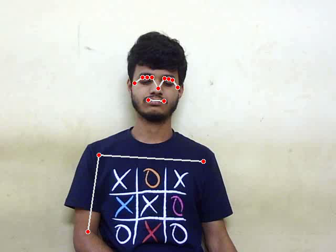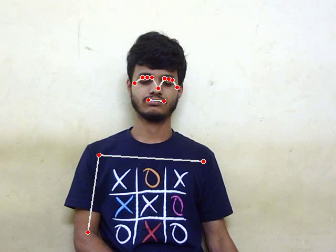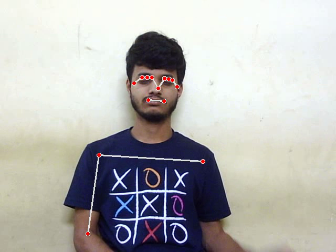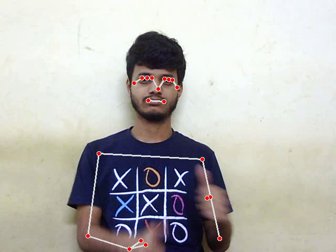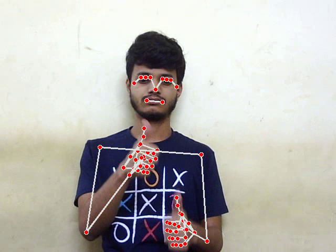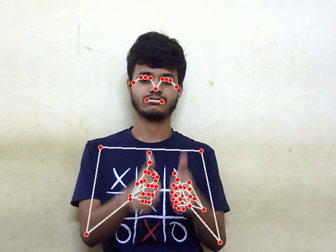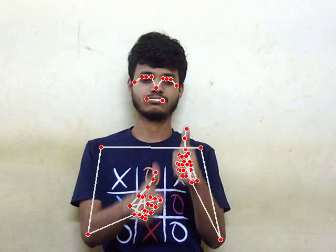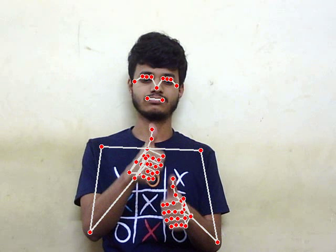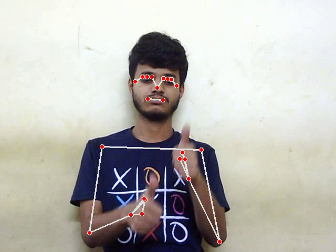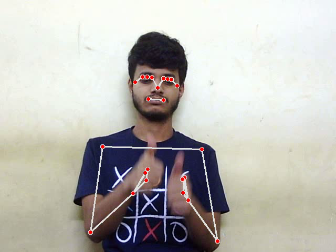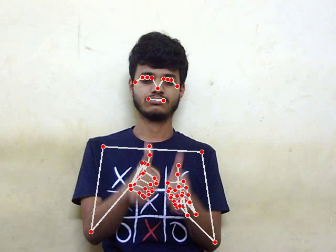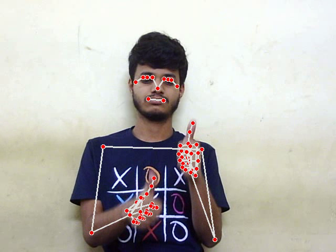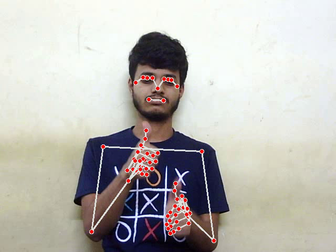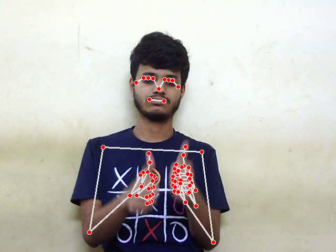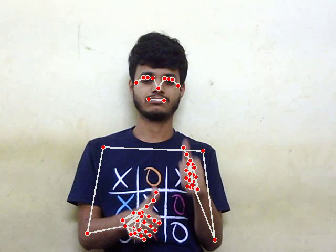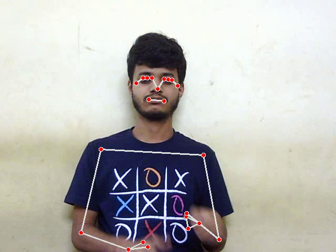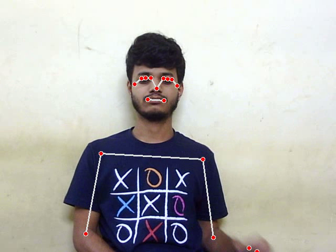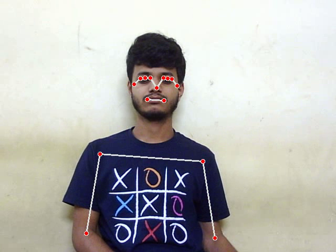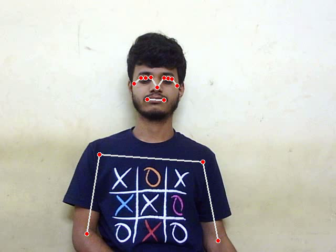which